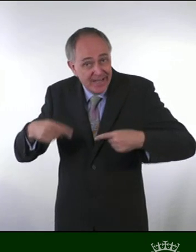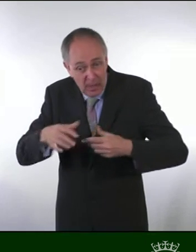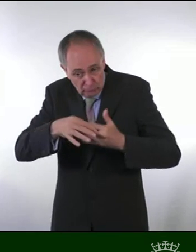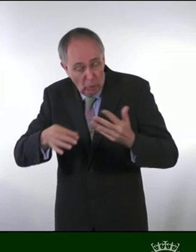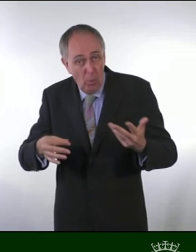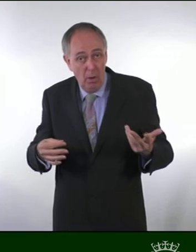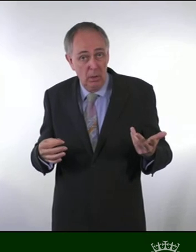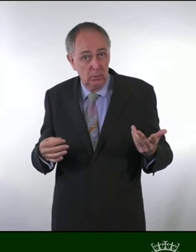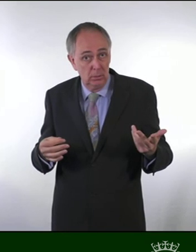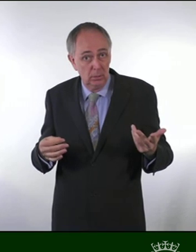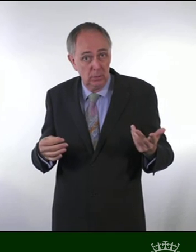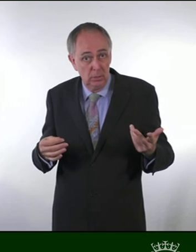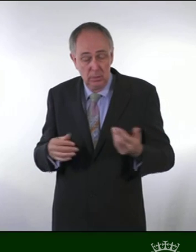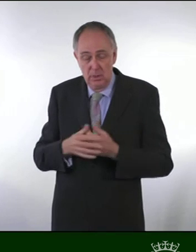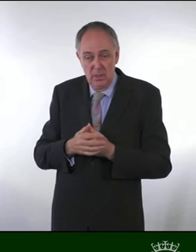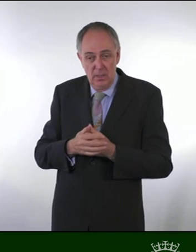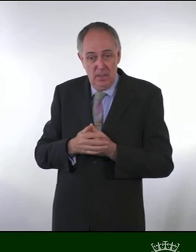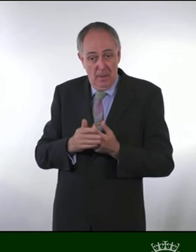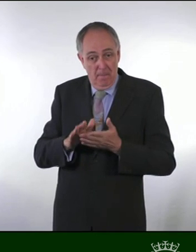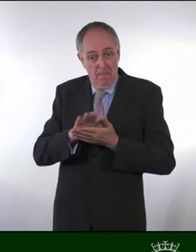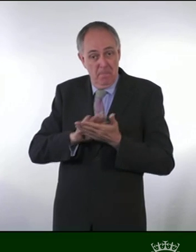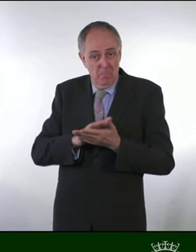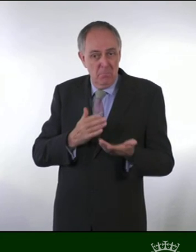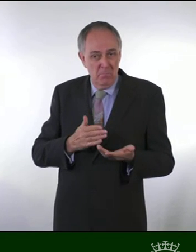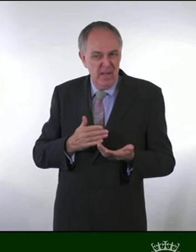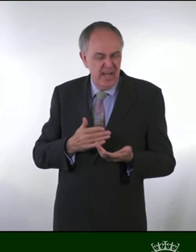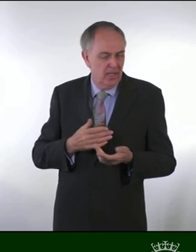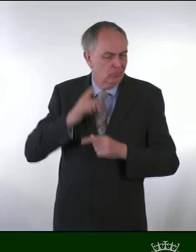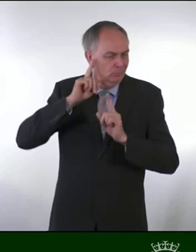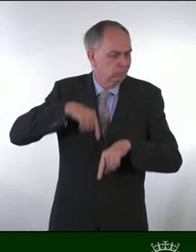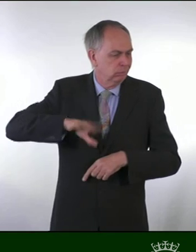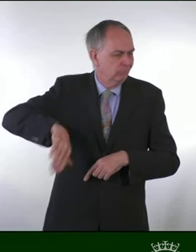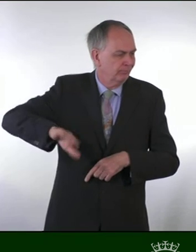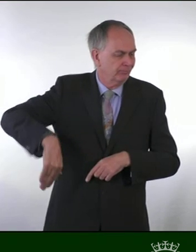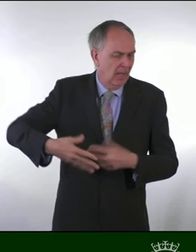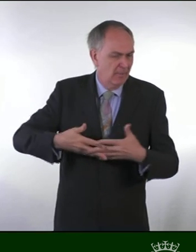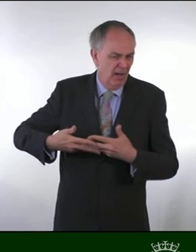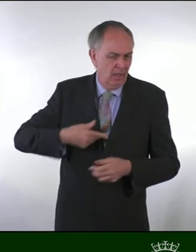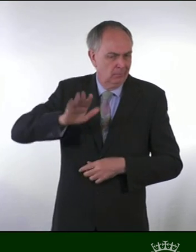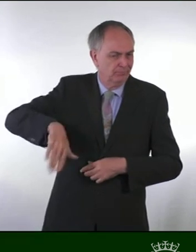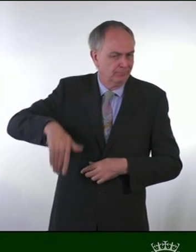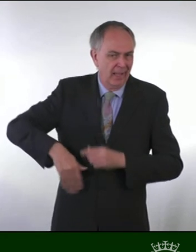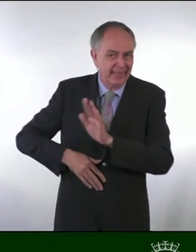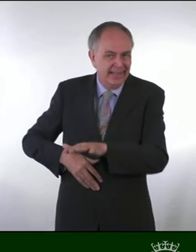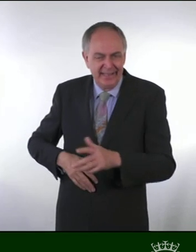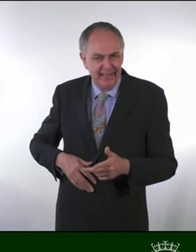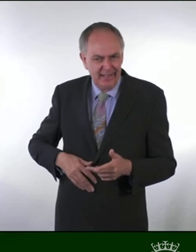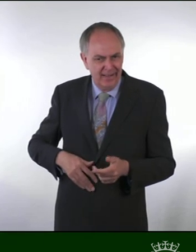It would be nothing short of hypocrisy if we were to turn a blind eye to events unfolding in the US.